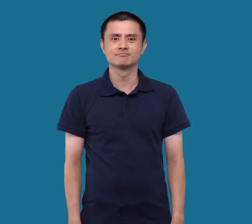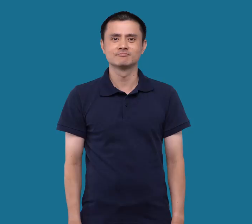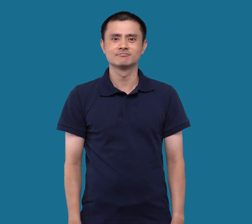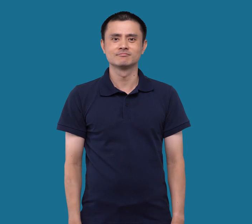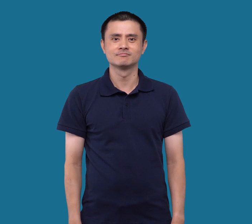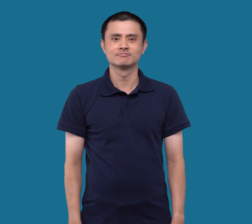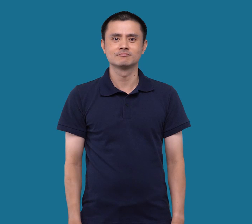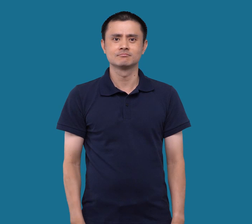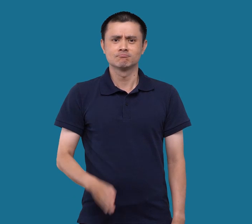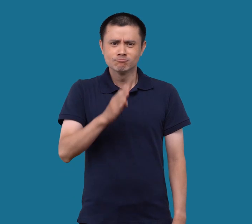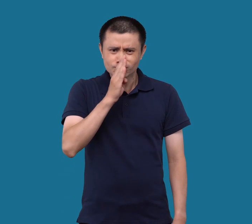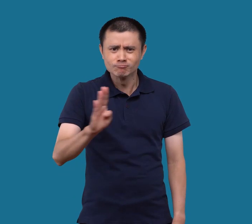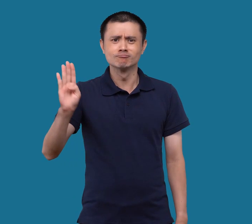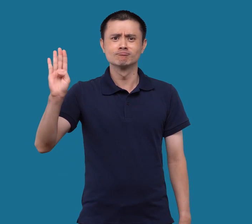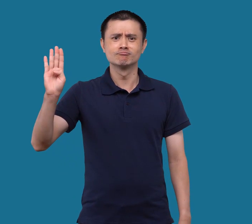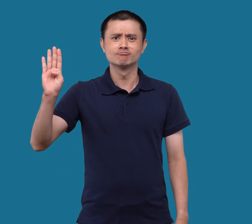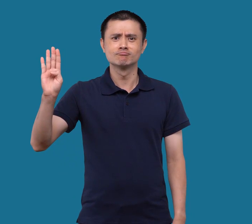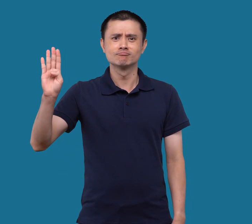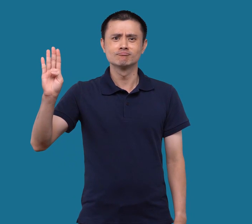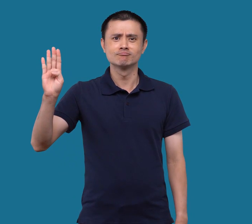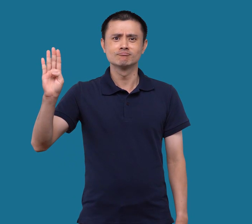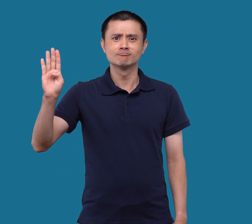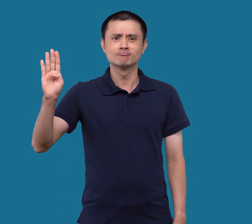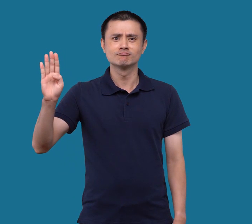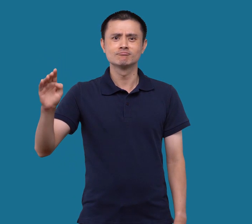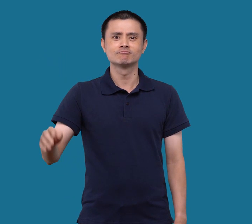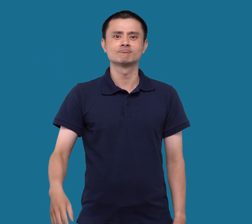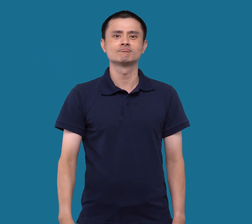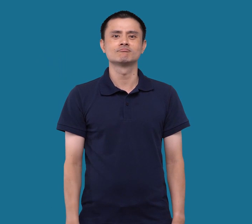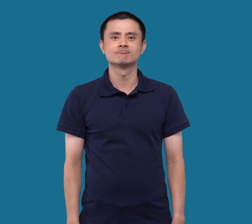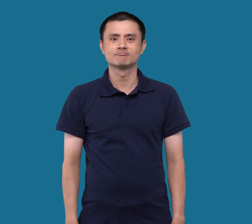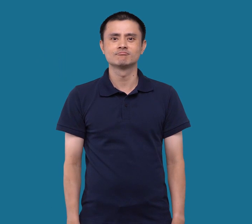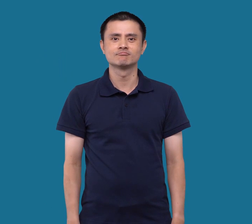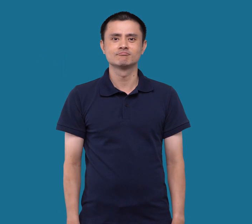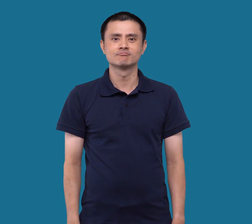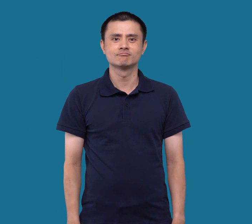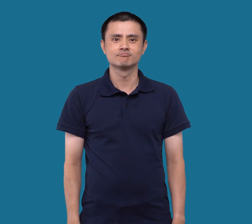bảo đảm